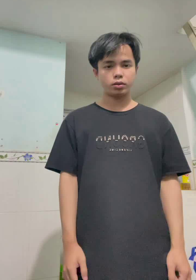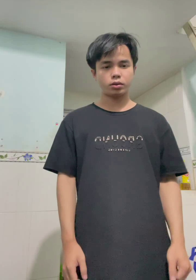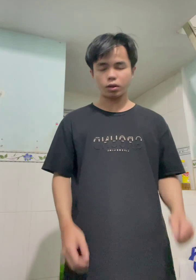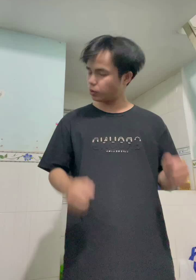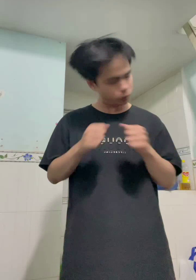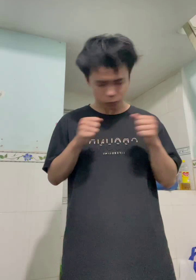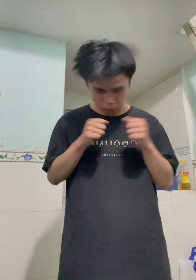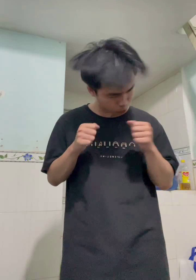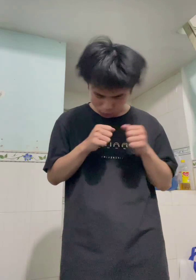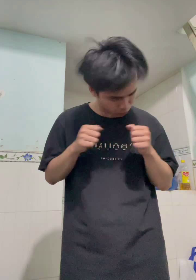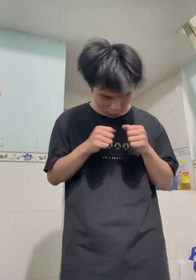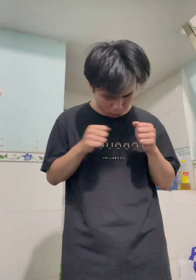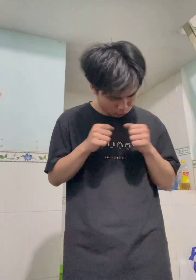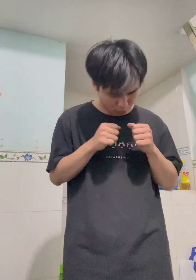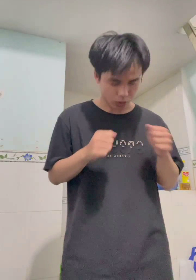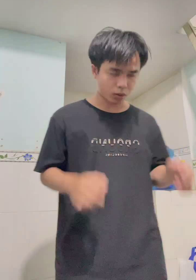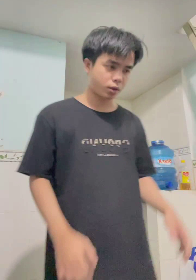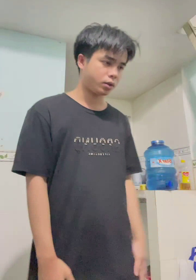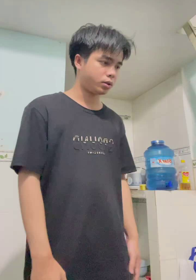lanh